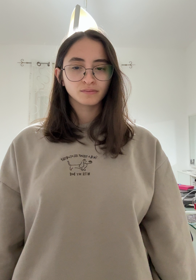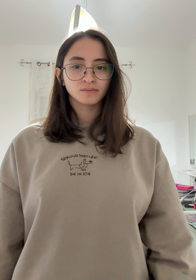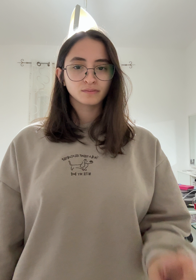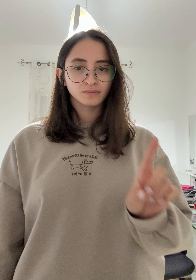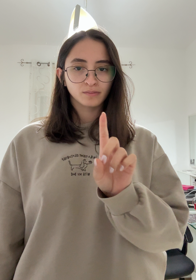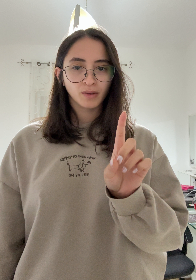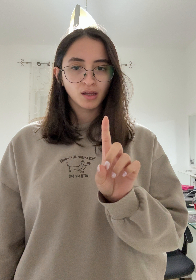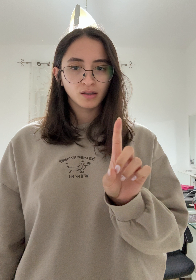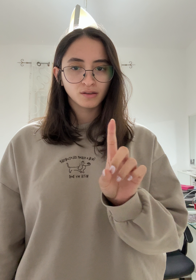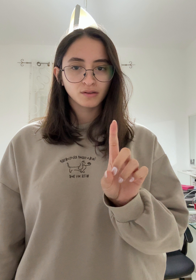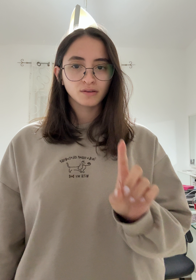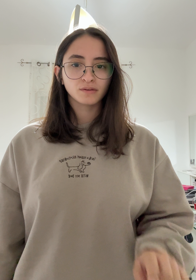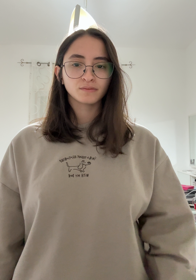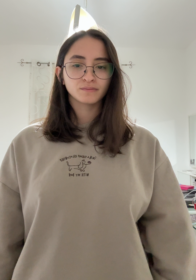מי